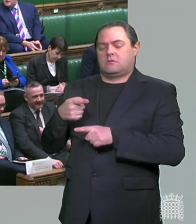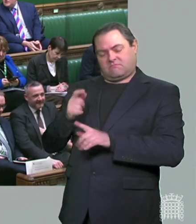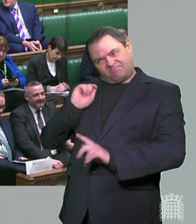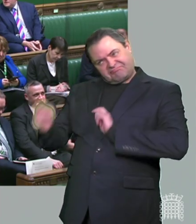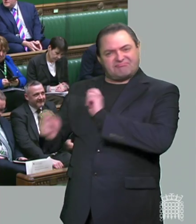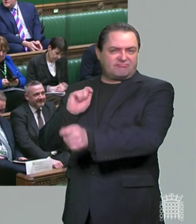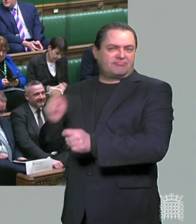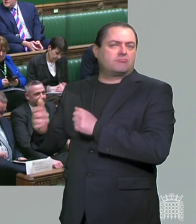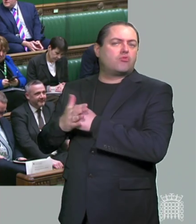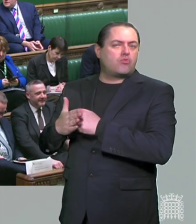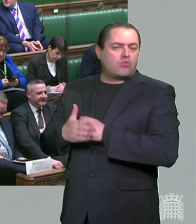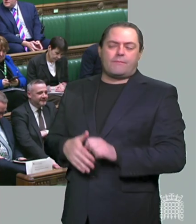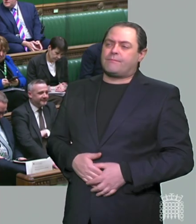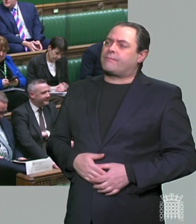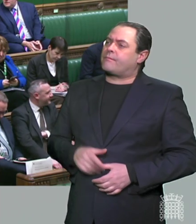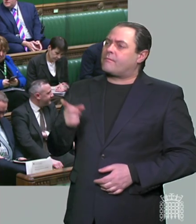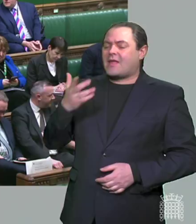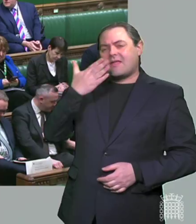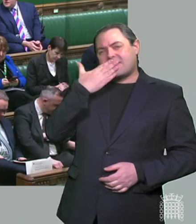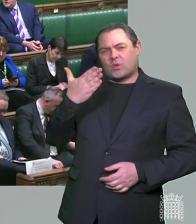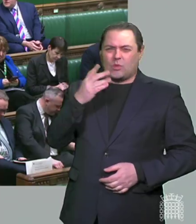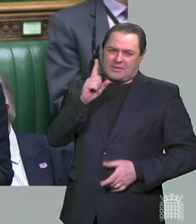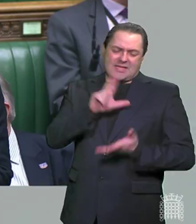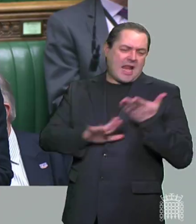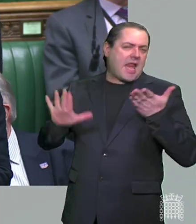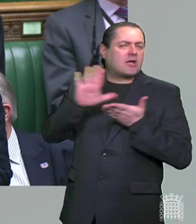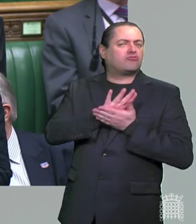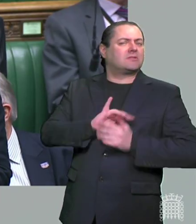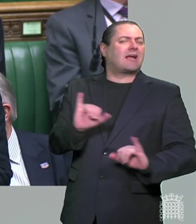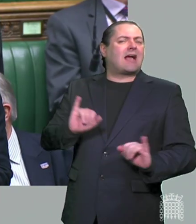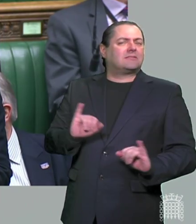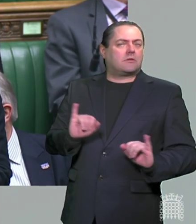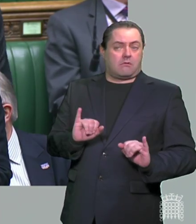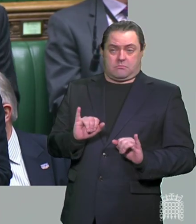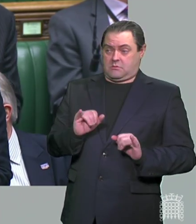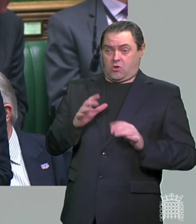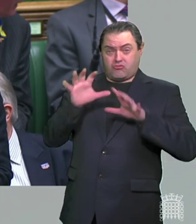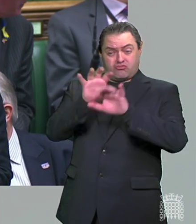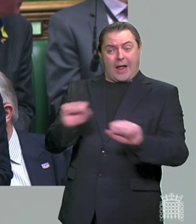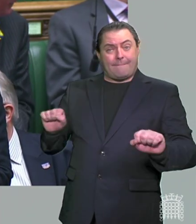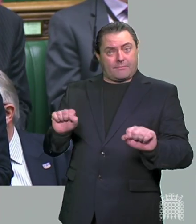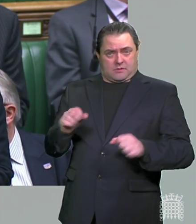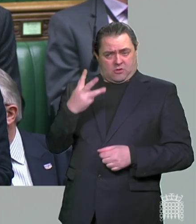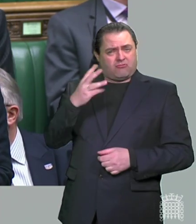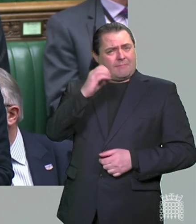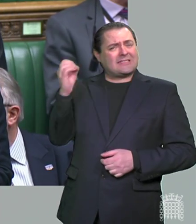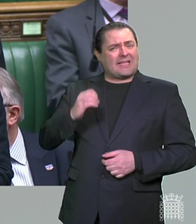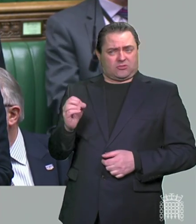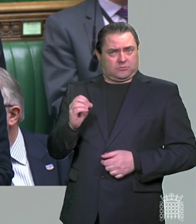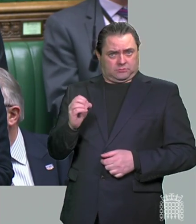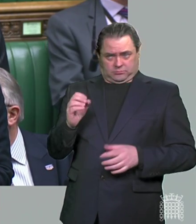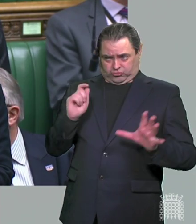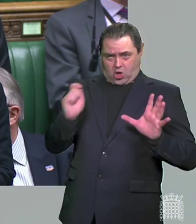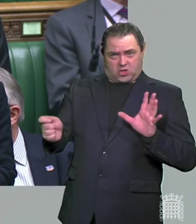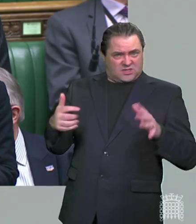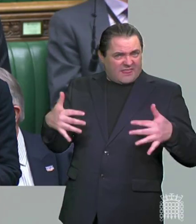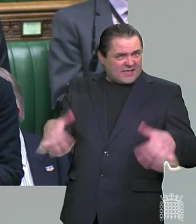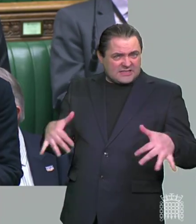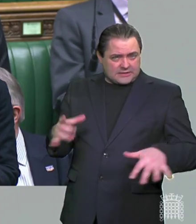It is a well-known national scandal that only 3% of rape cases have led to charges against the perpetrator.